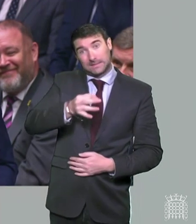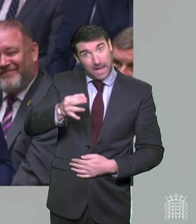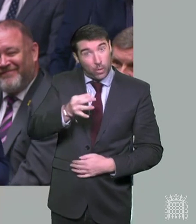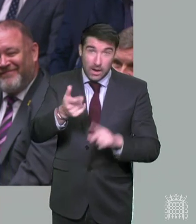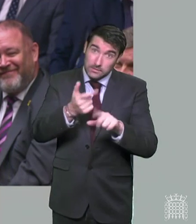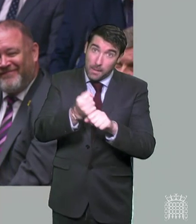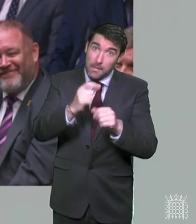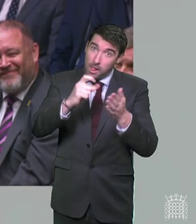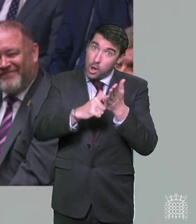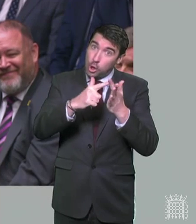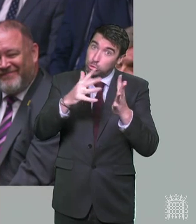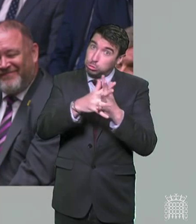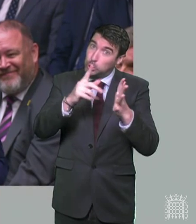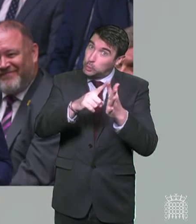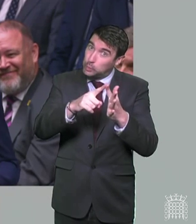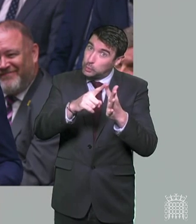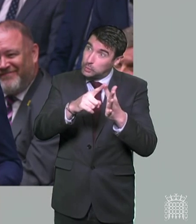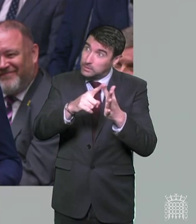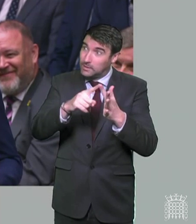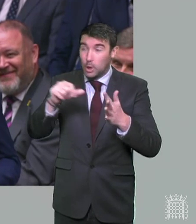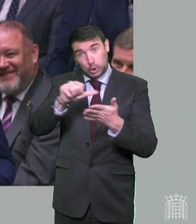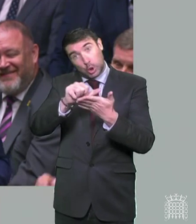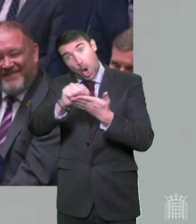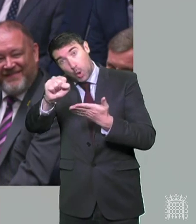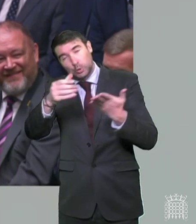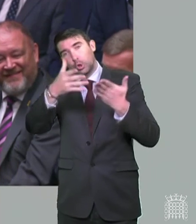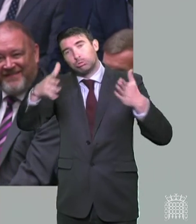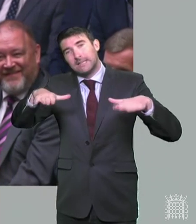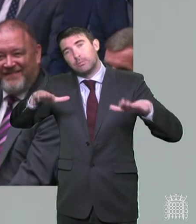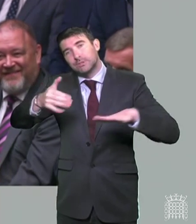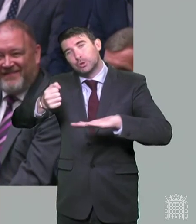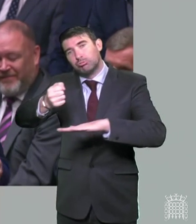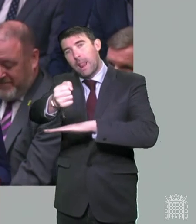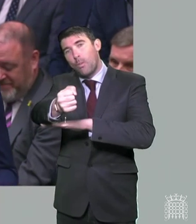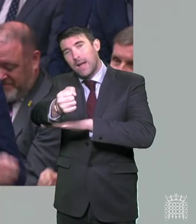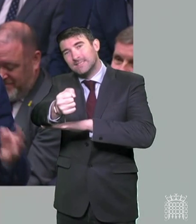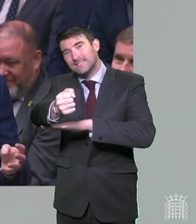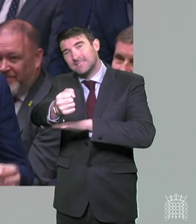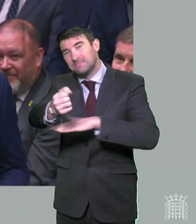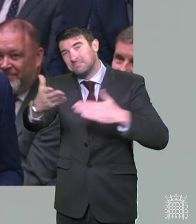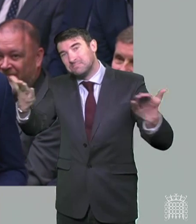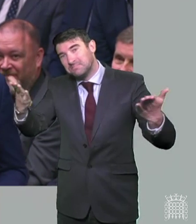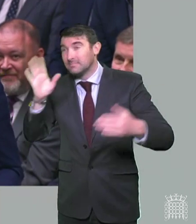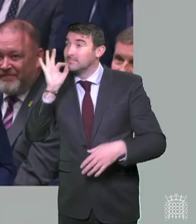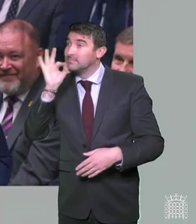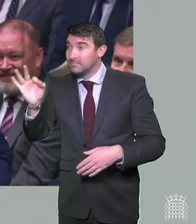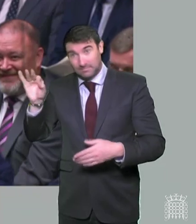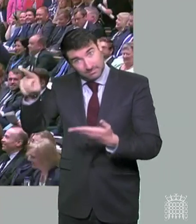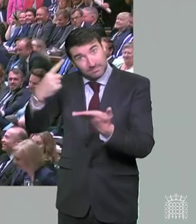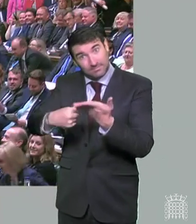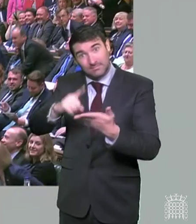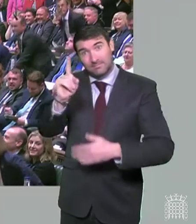Will she ensure that levelling up is at the heart of that decision?